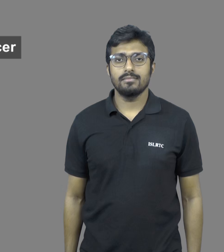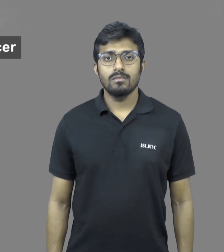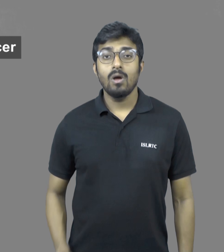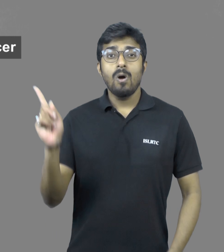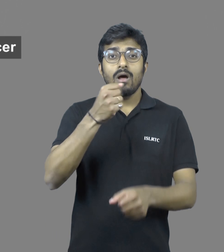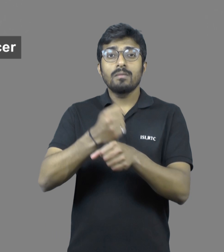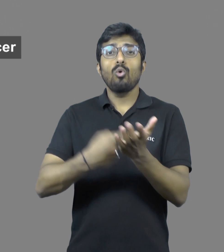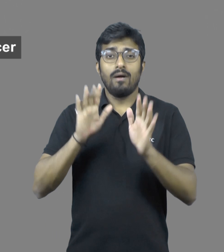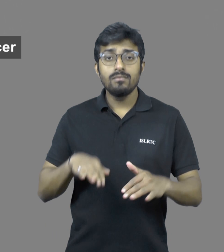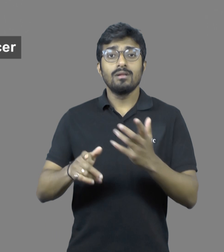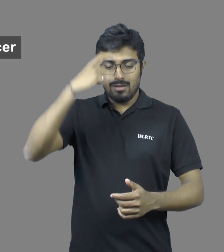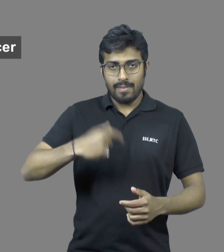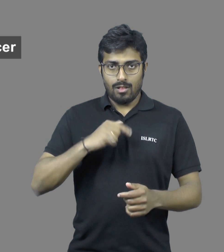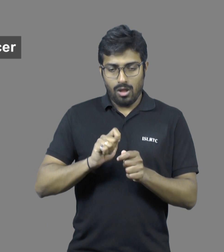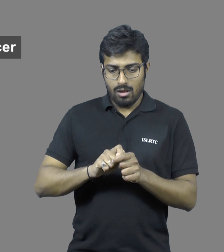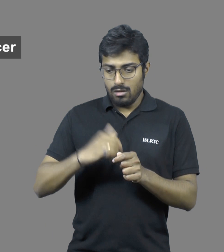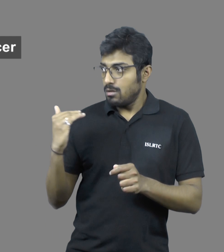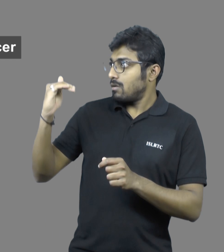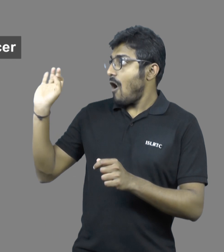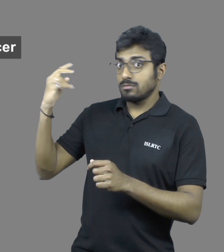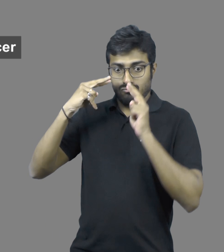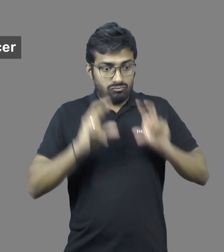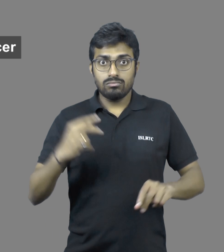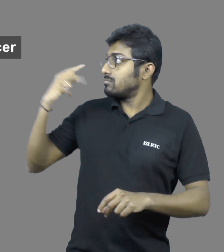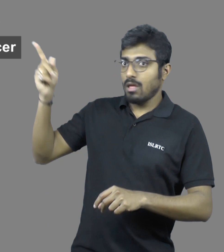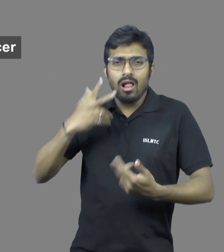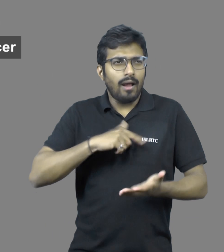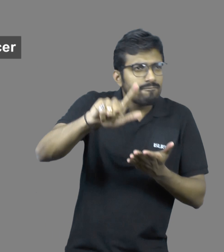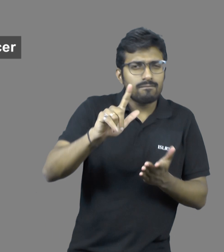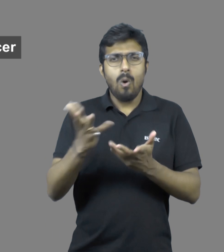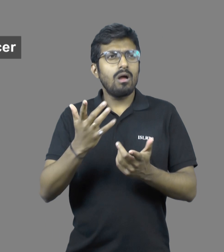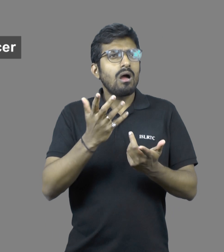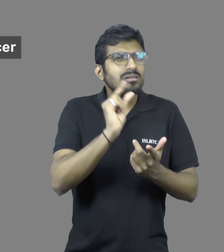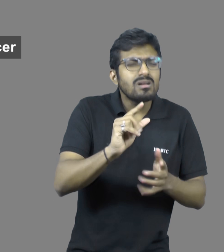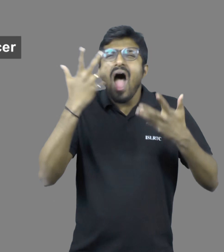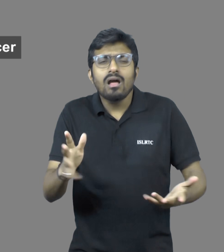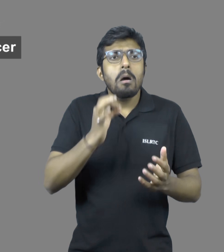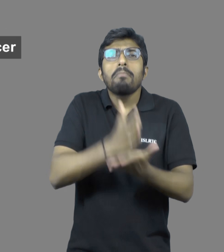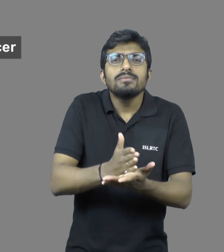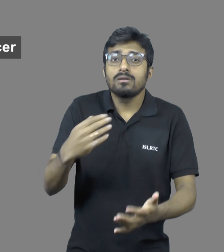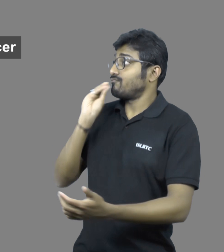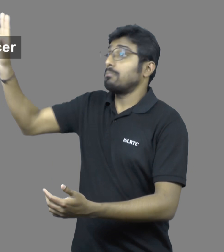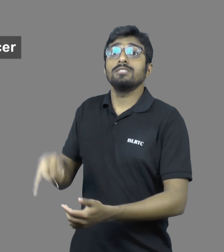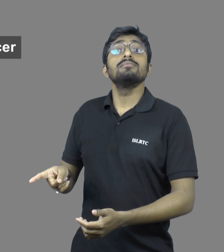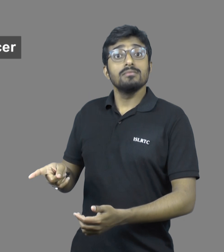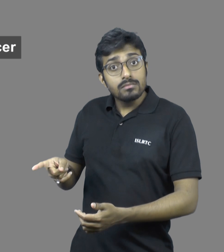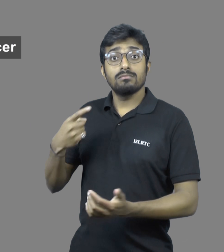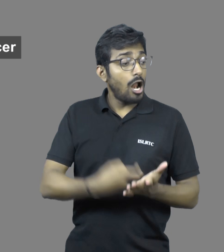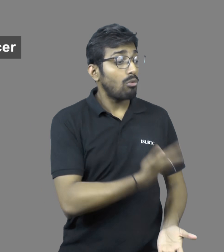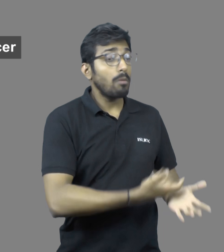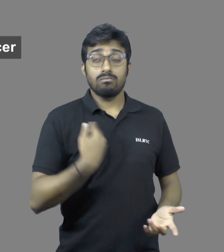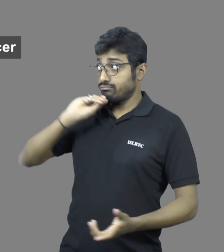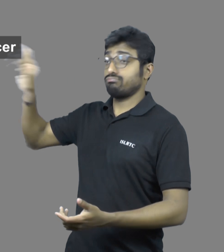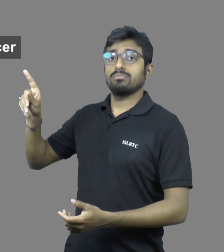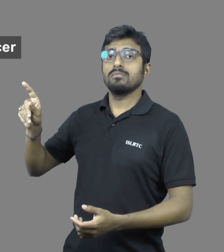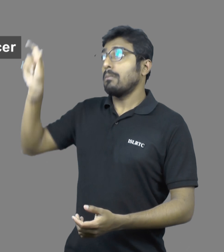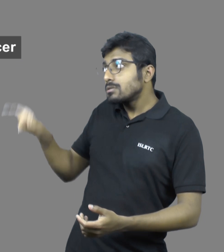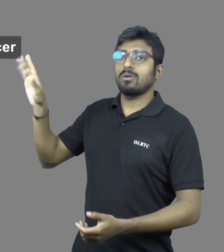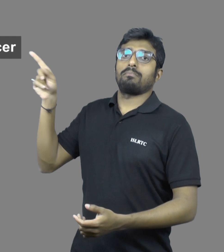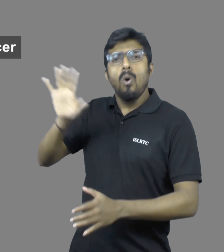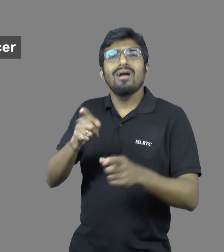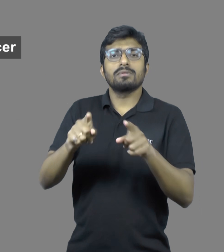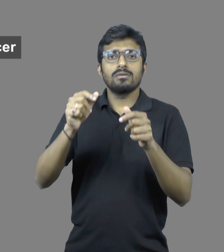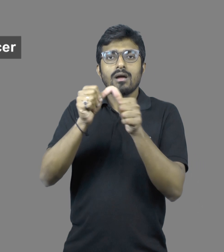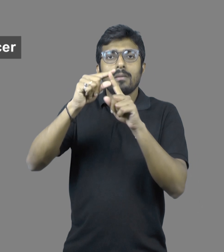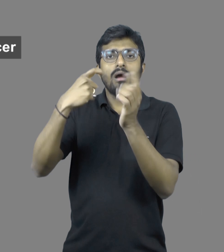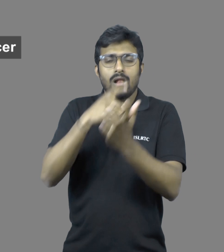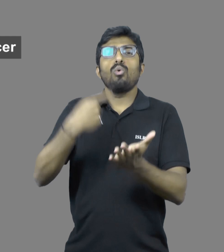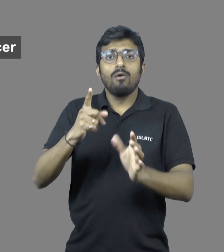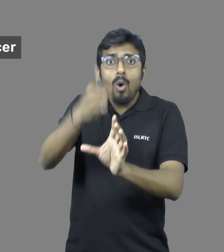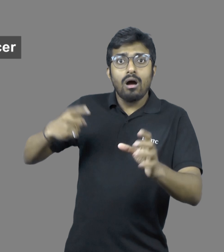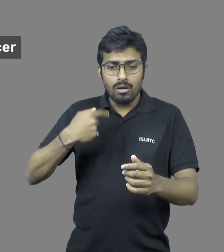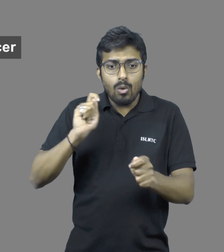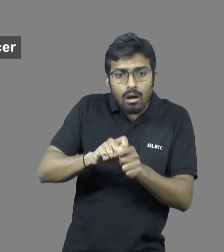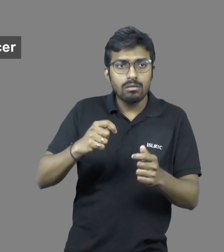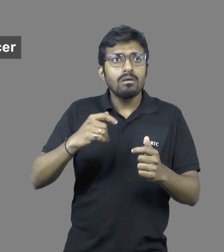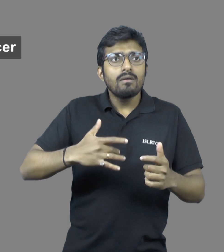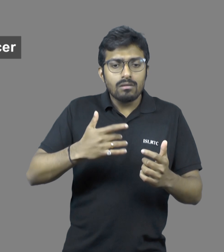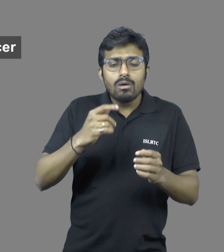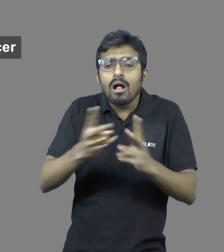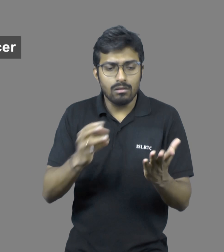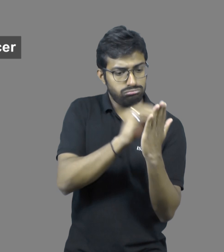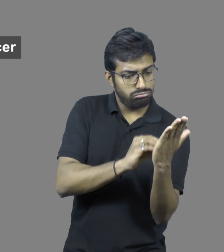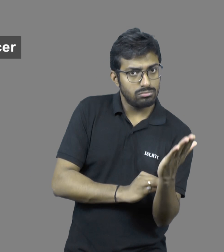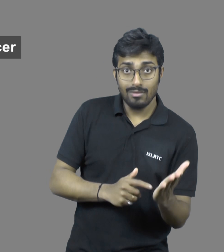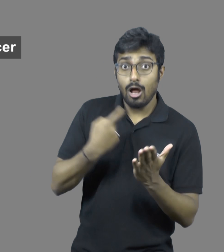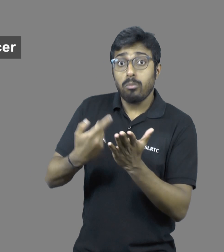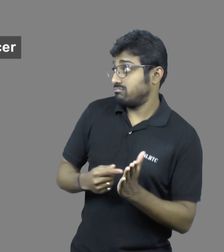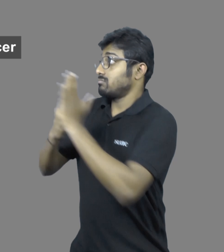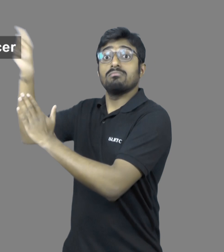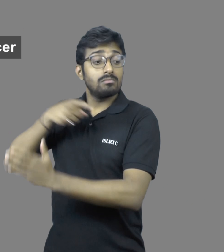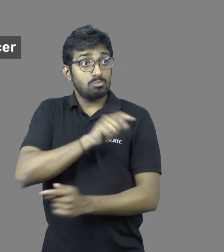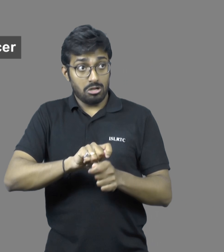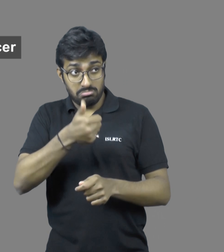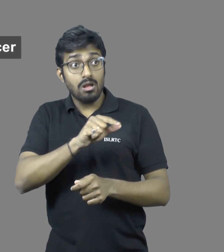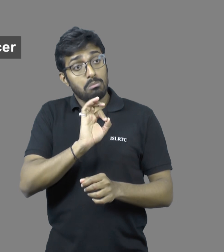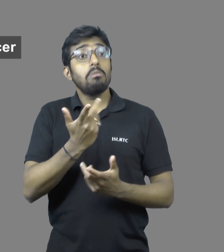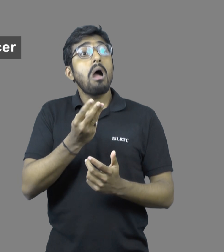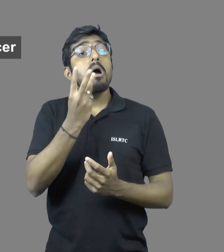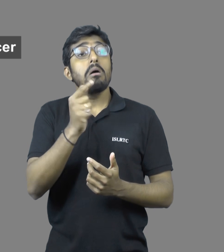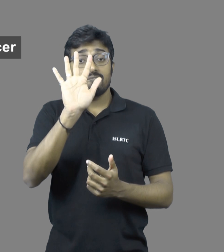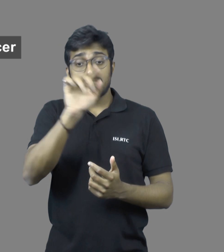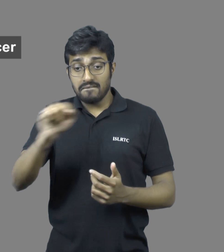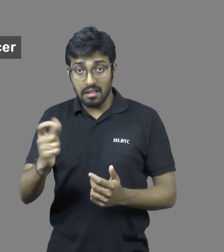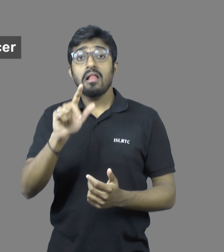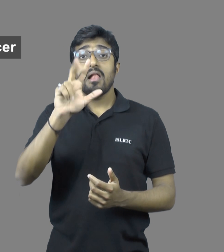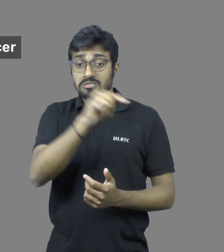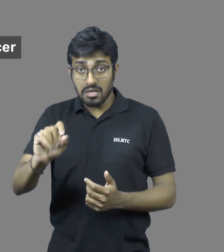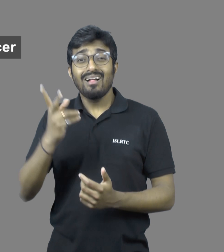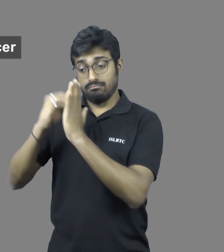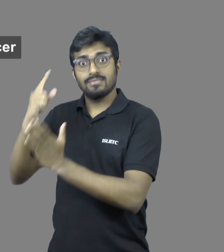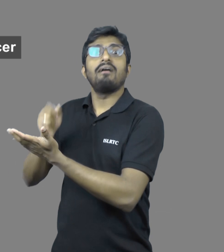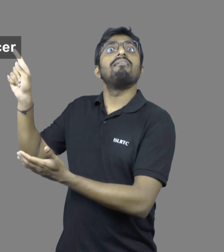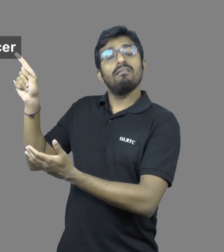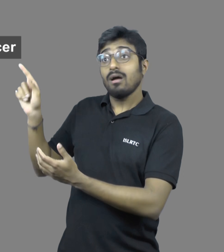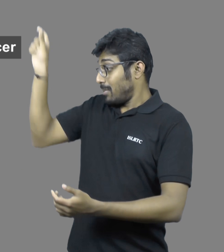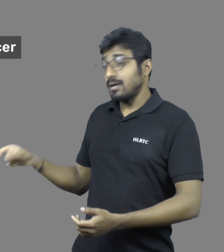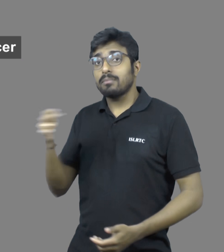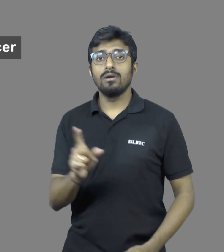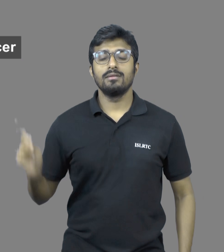Reporting Officer